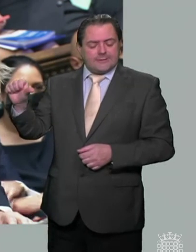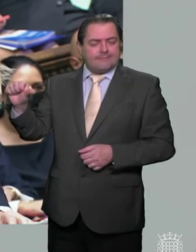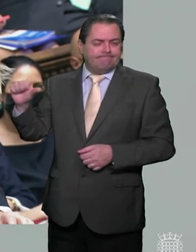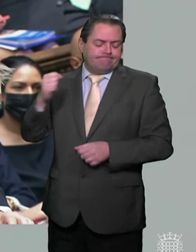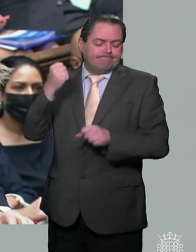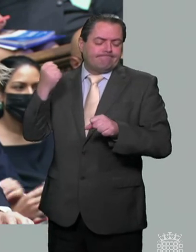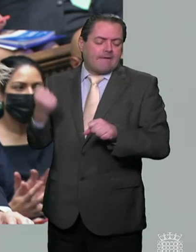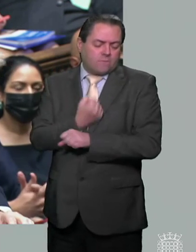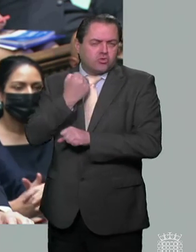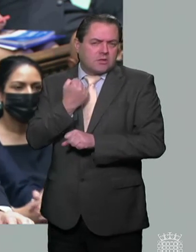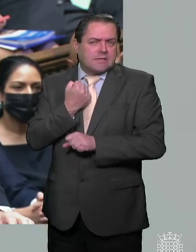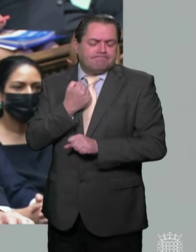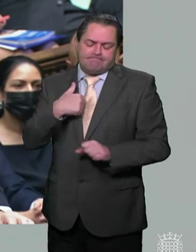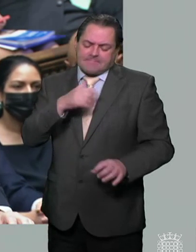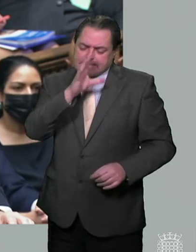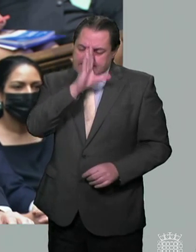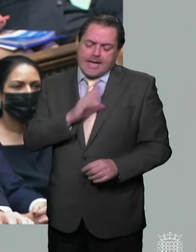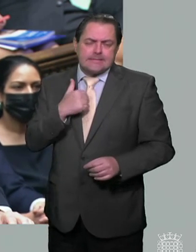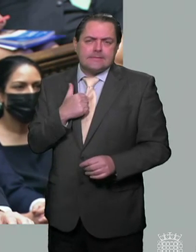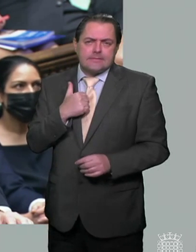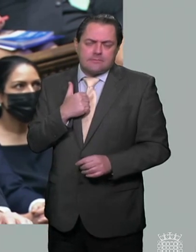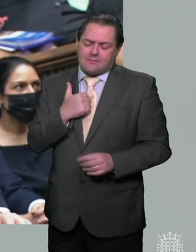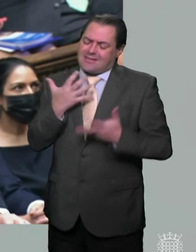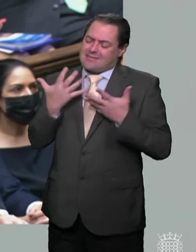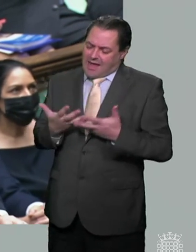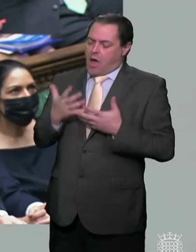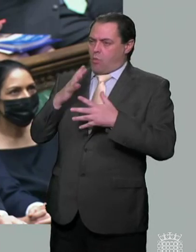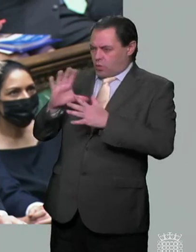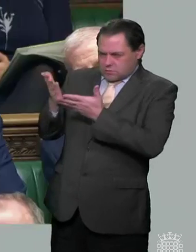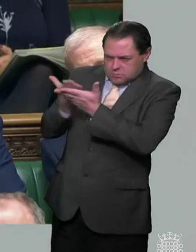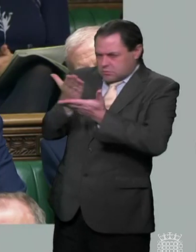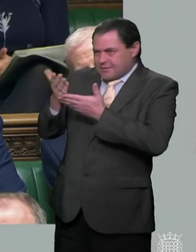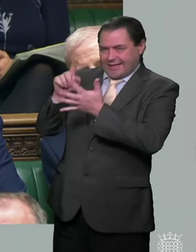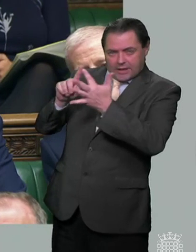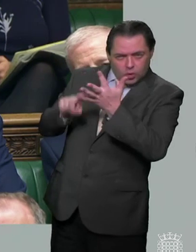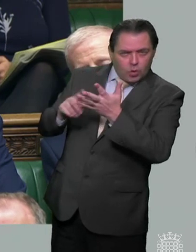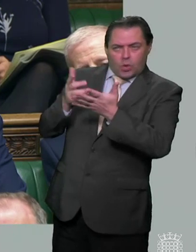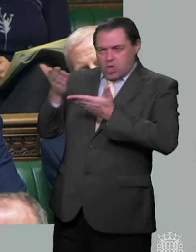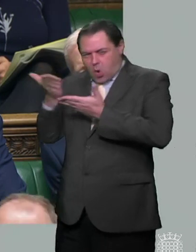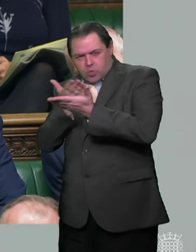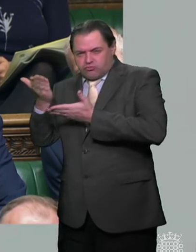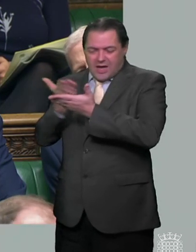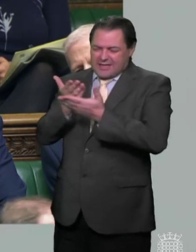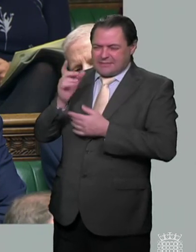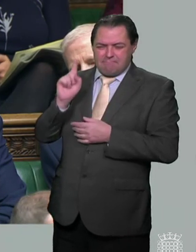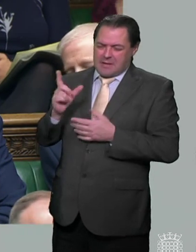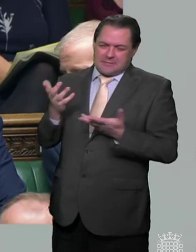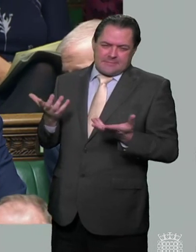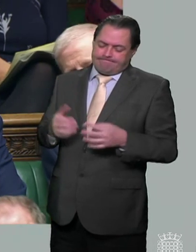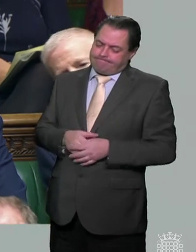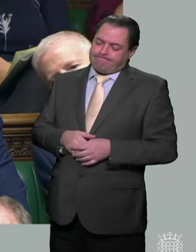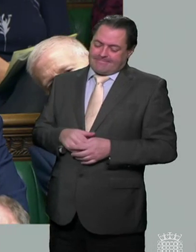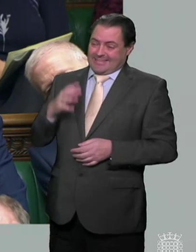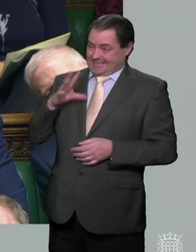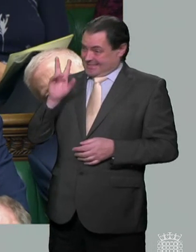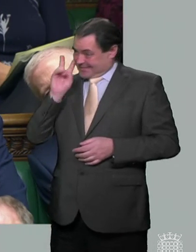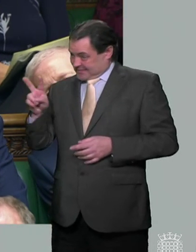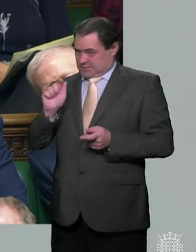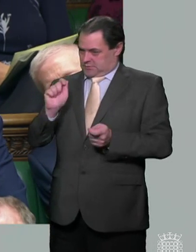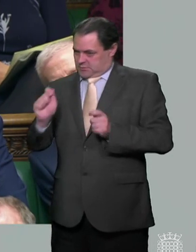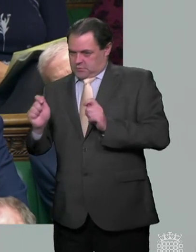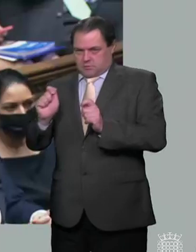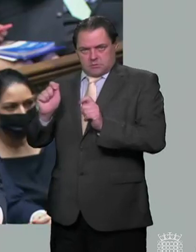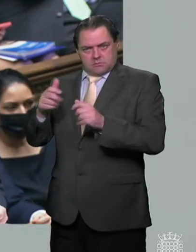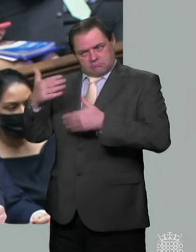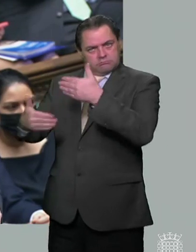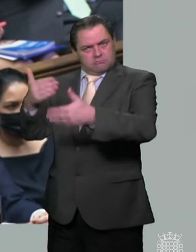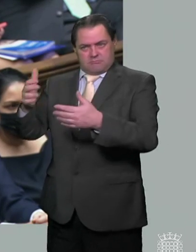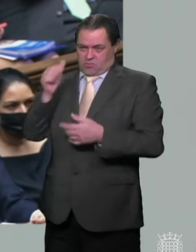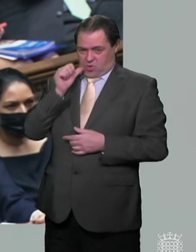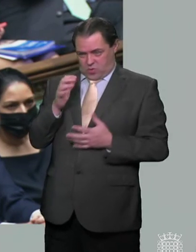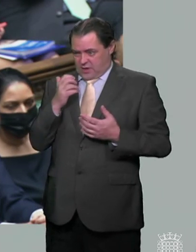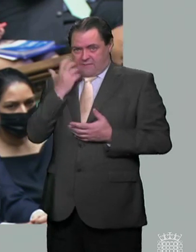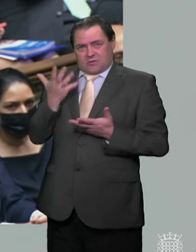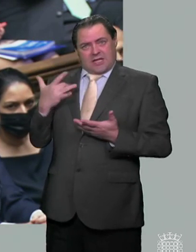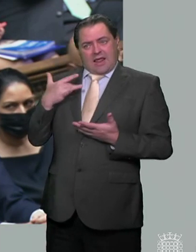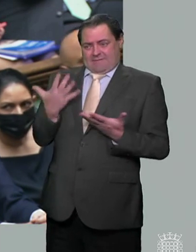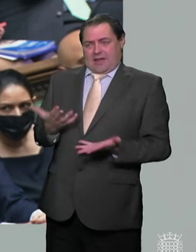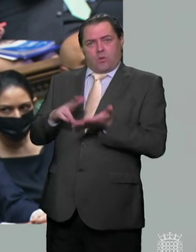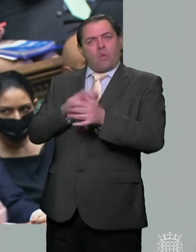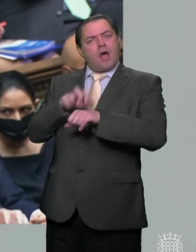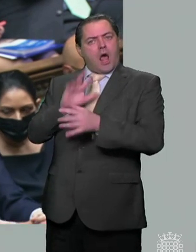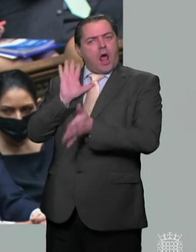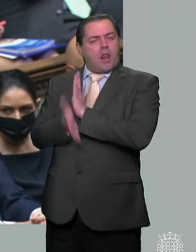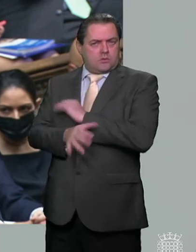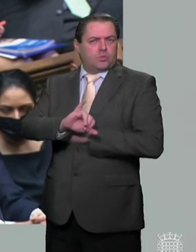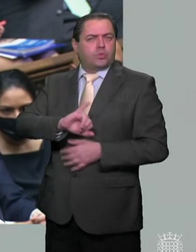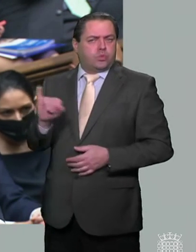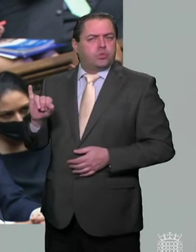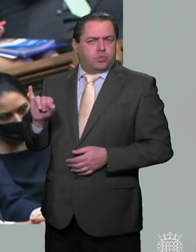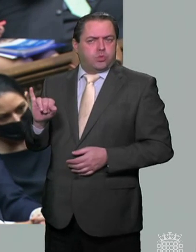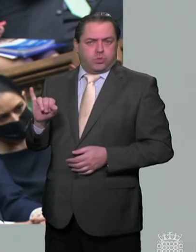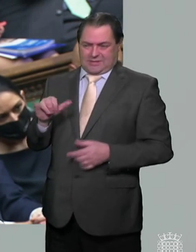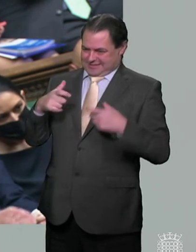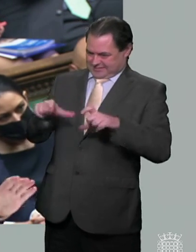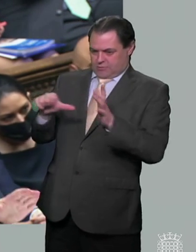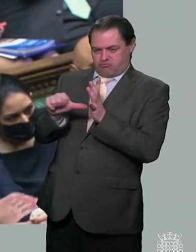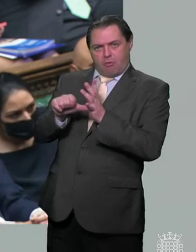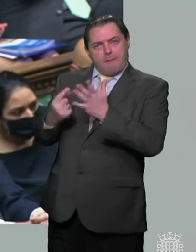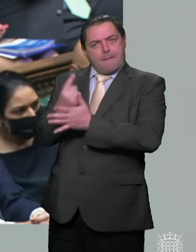We are working hard to secure an agreement by negotiation, but we need to see real progress, because, as the right honourable Gentleman knows, the real-life issues on the ground in Northern Ireland have not gone away.